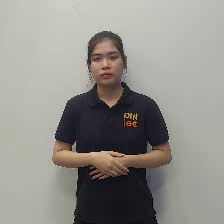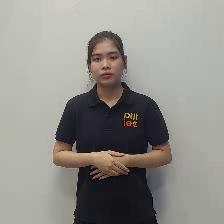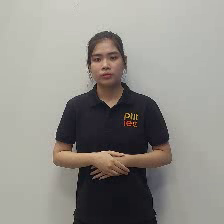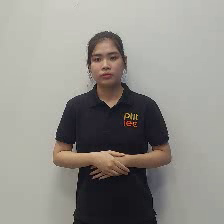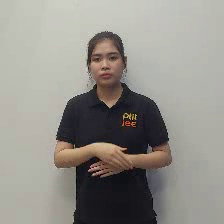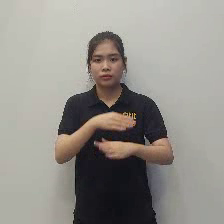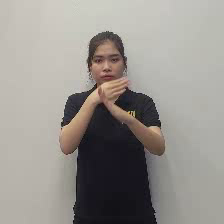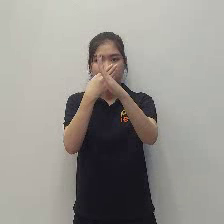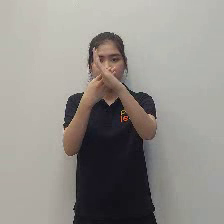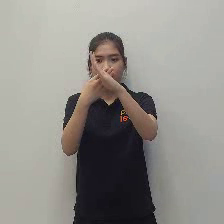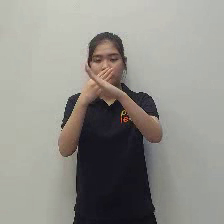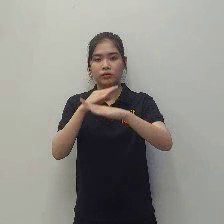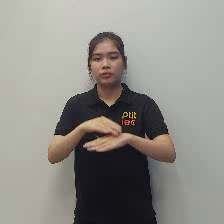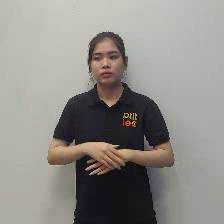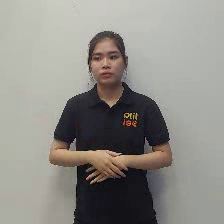Trường học